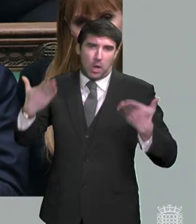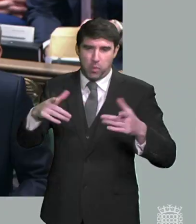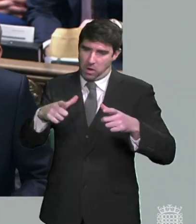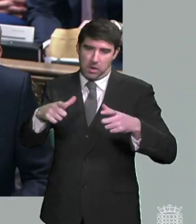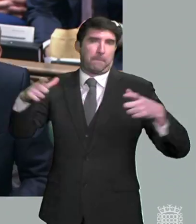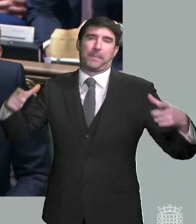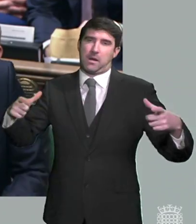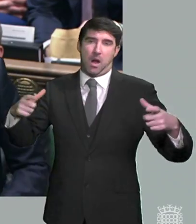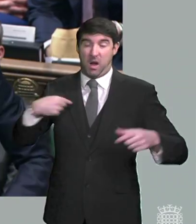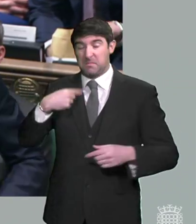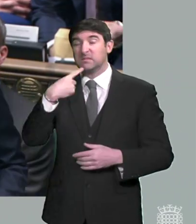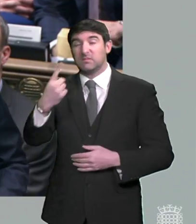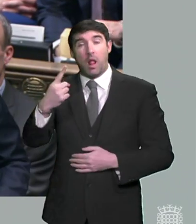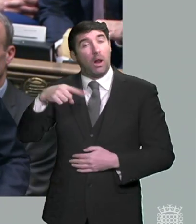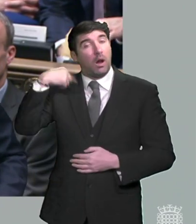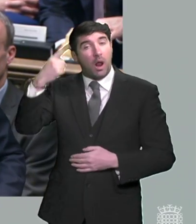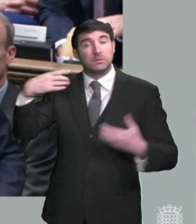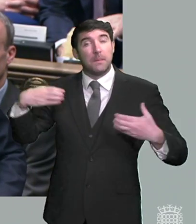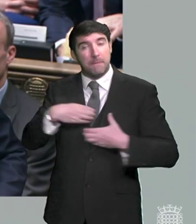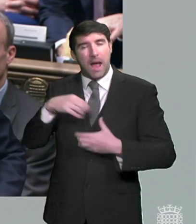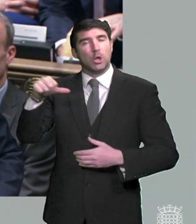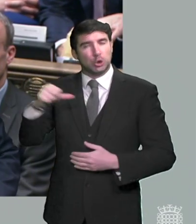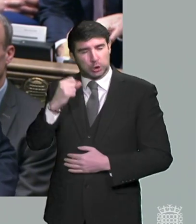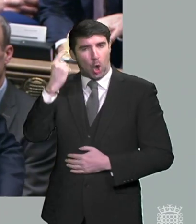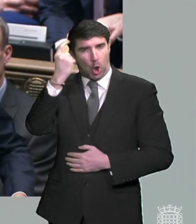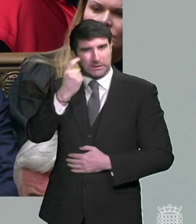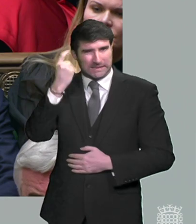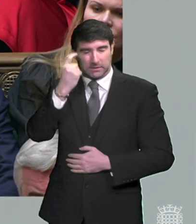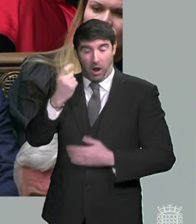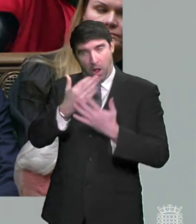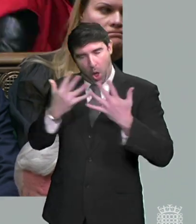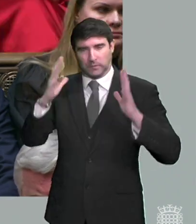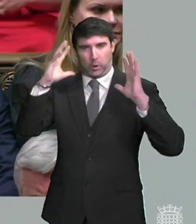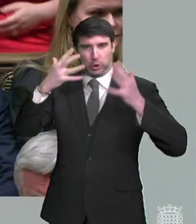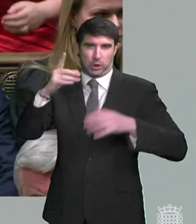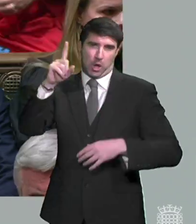I urge the Mayor to reconsider properly and to respond to those serious concerns.